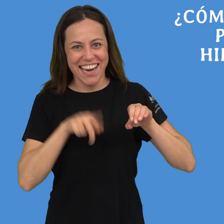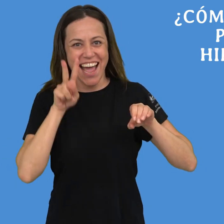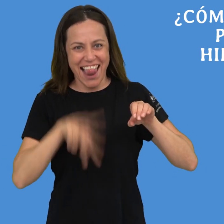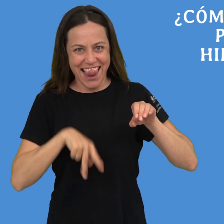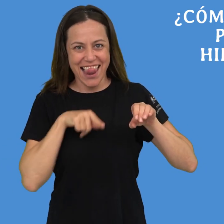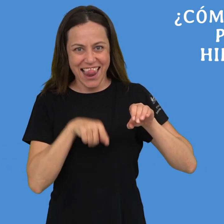verdad